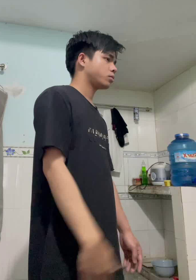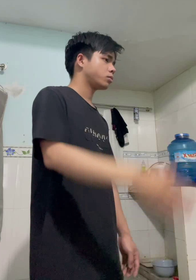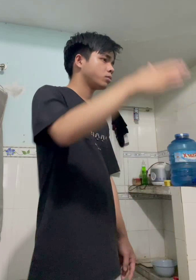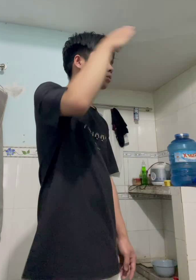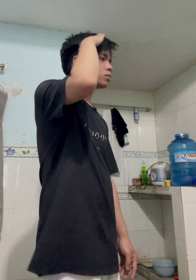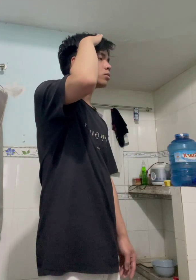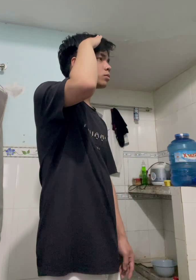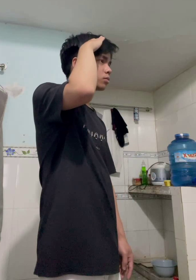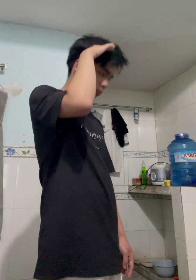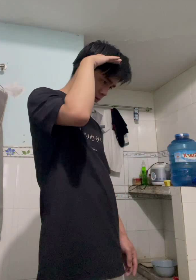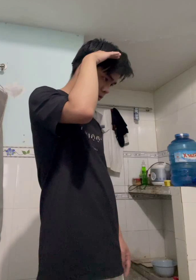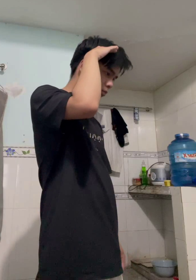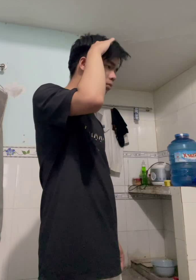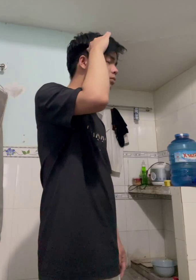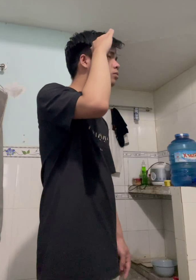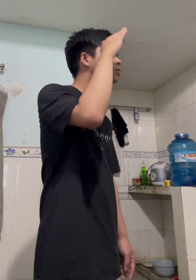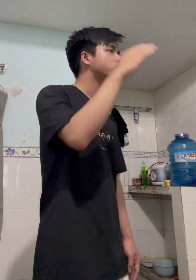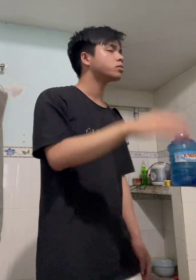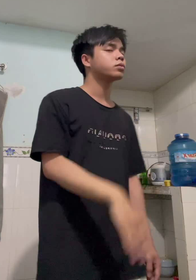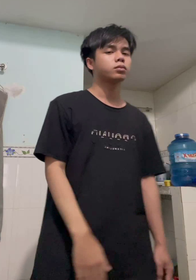biet